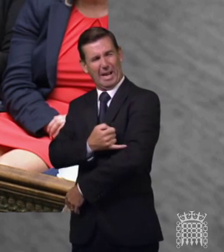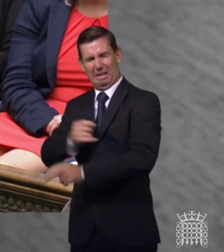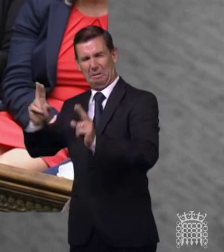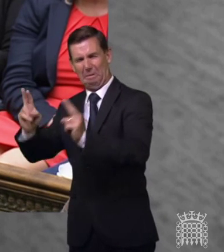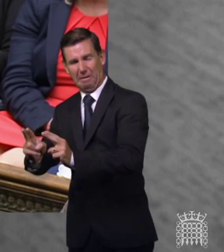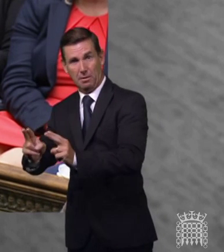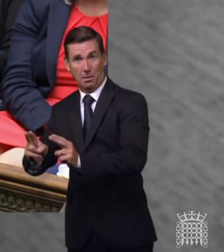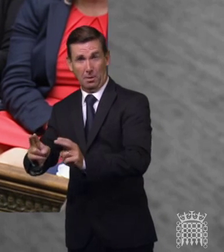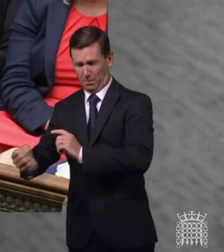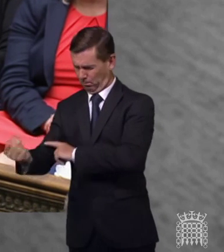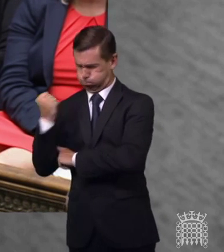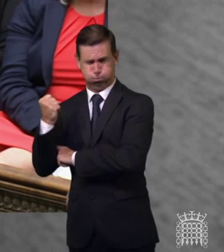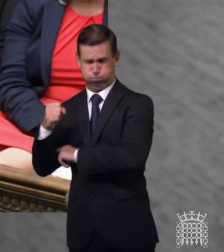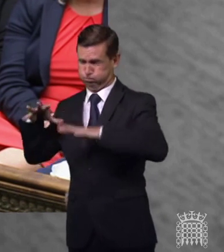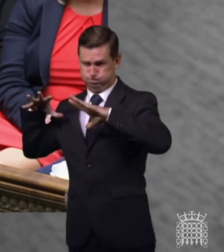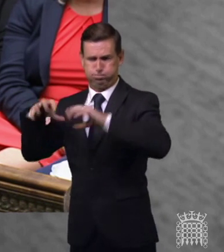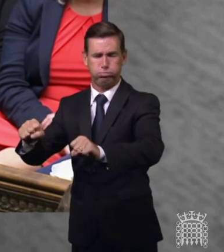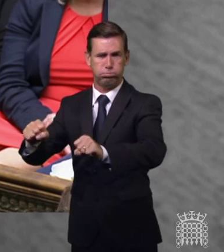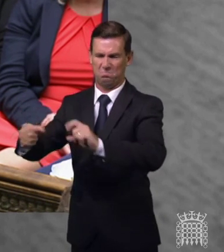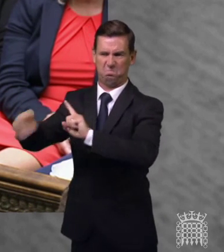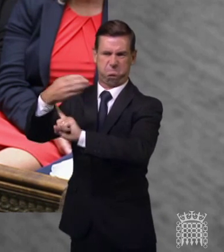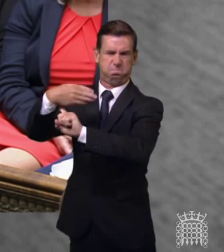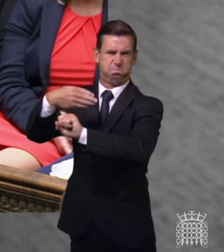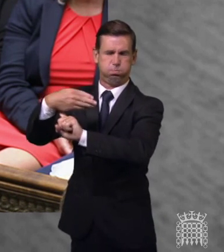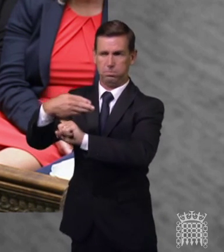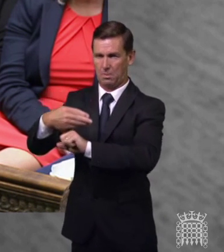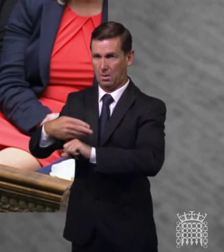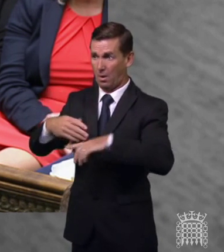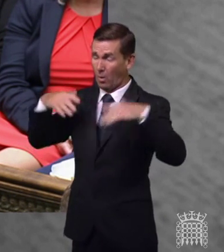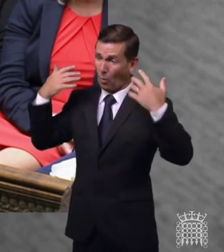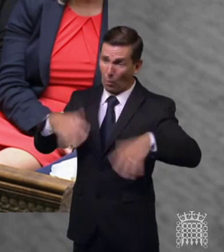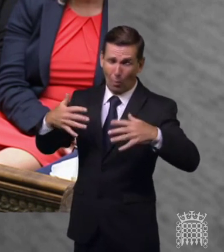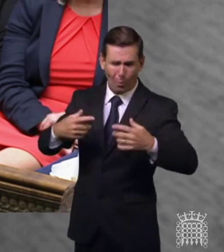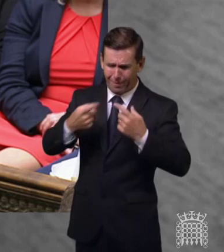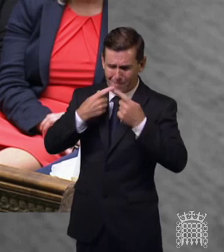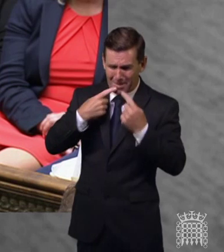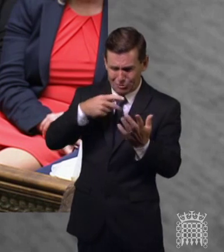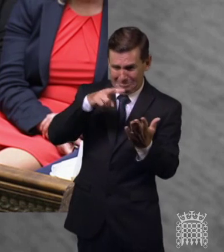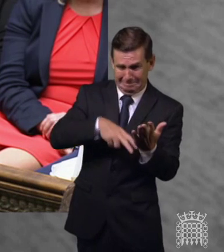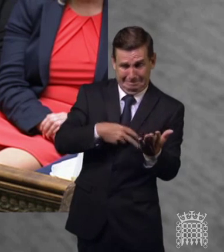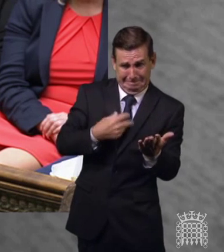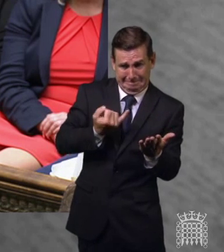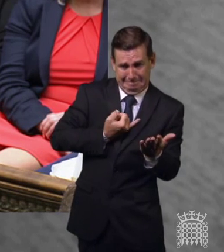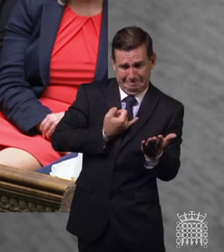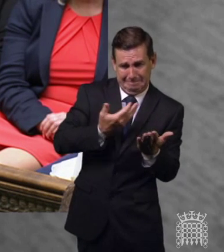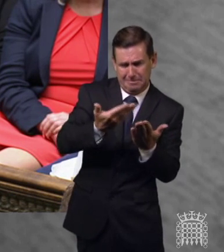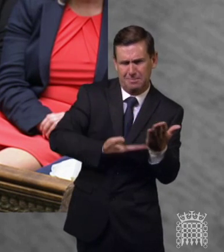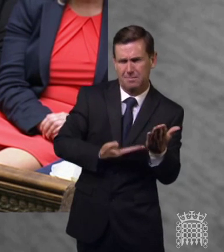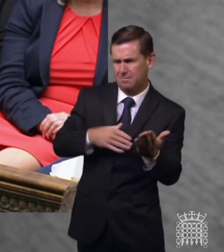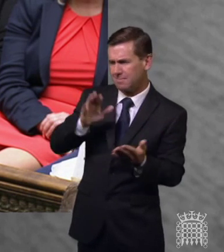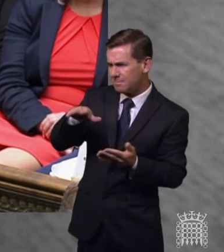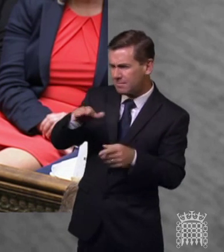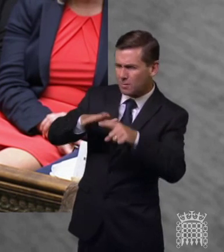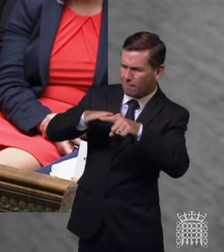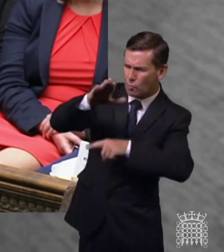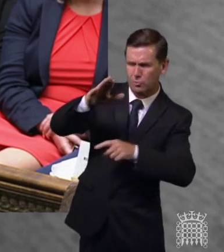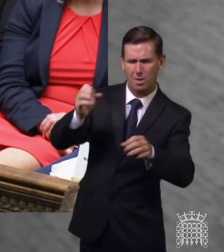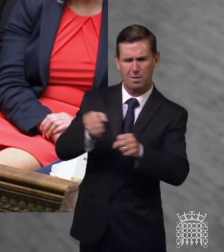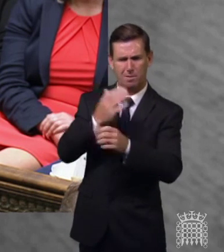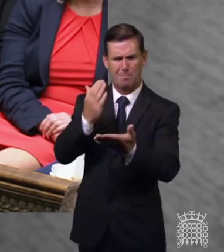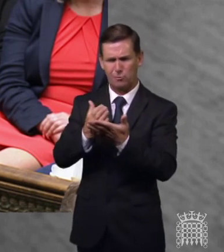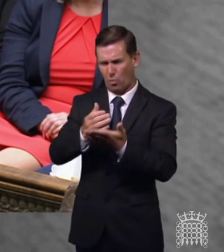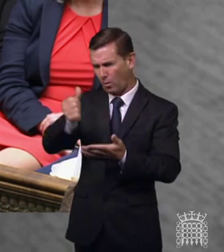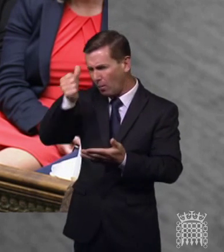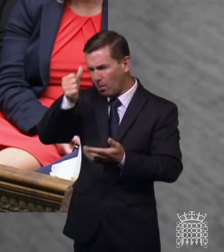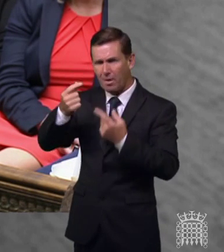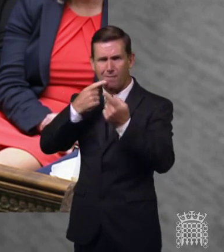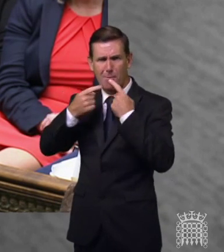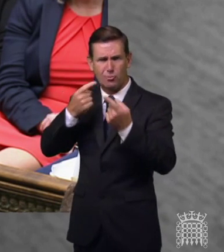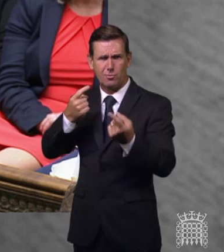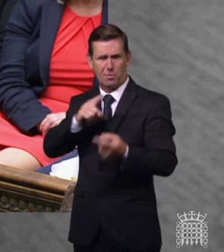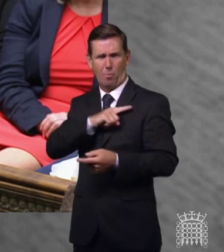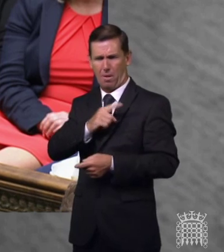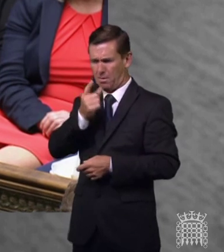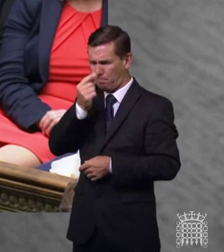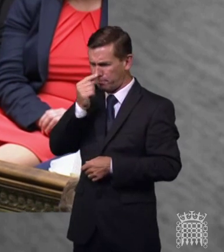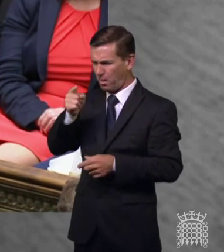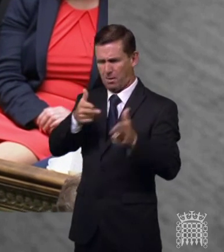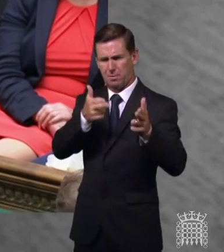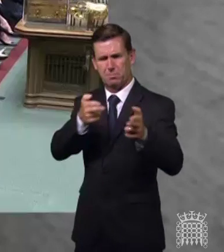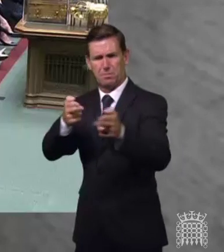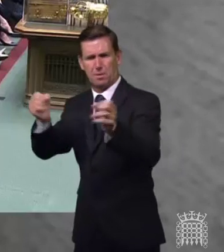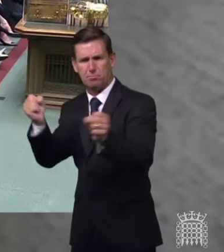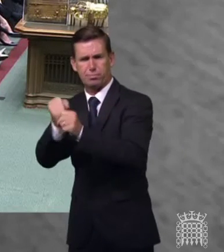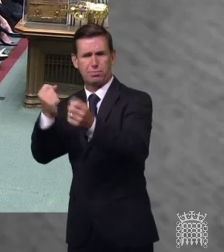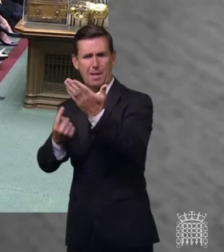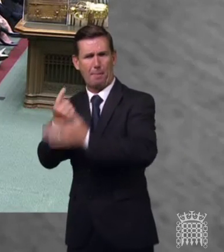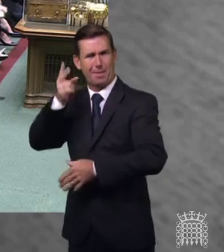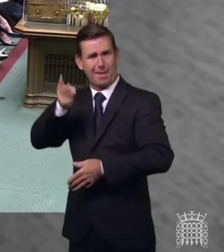Can he set out for the House how we may assure ourselves that in future years no terrorist attacks put together in Afghanistan take place here in the United Kingdom?